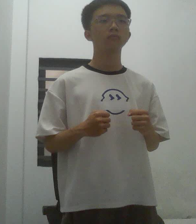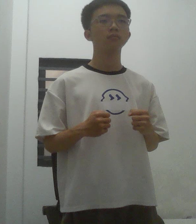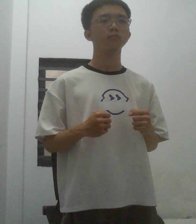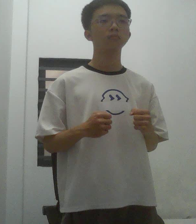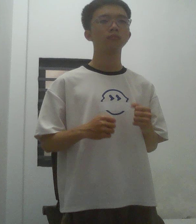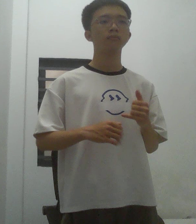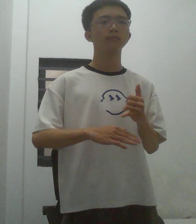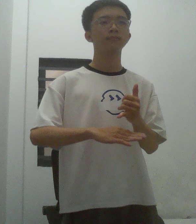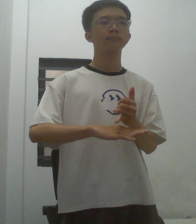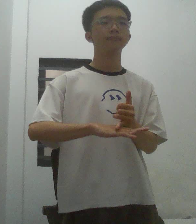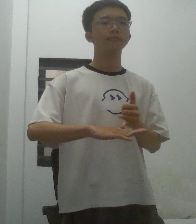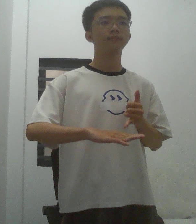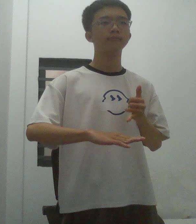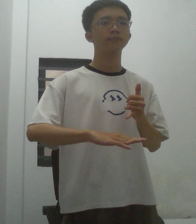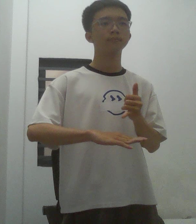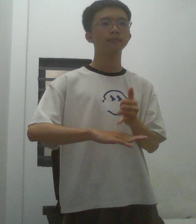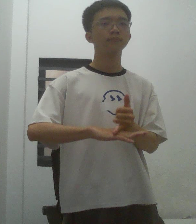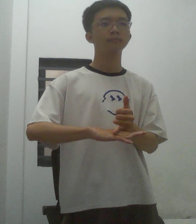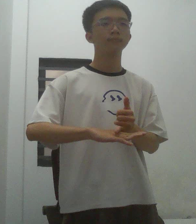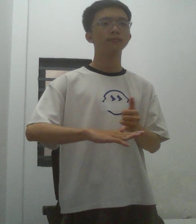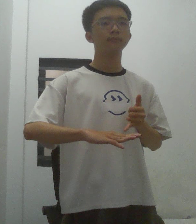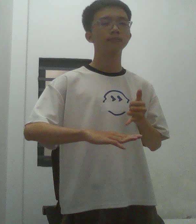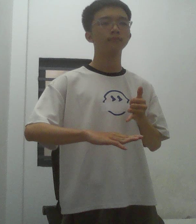cuoi tuan